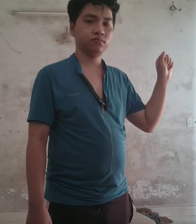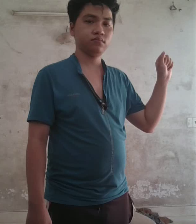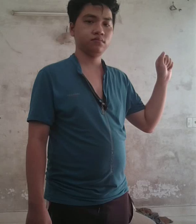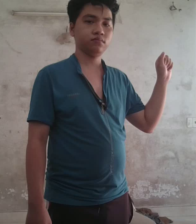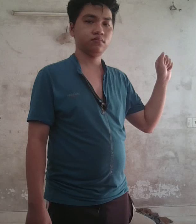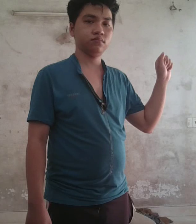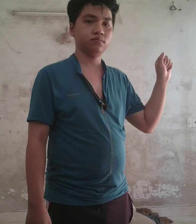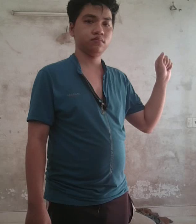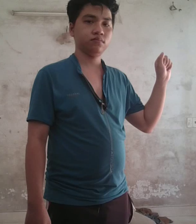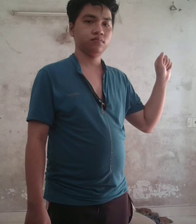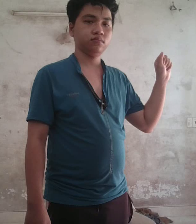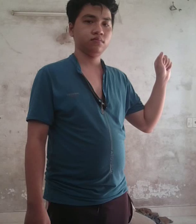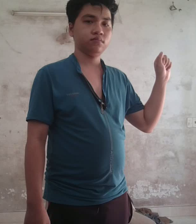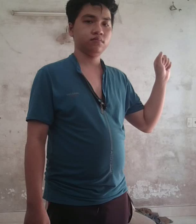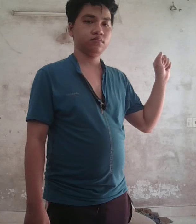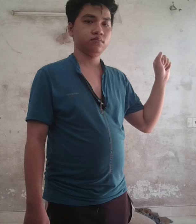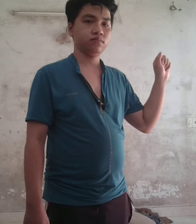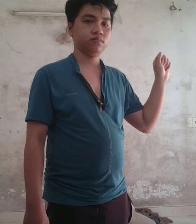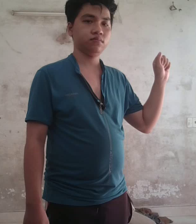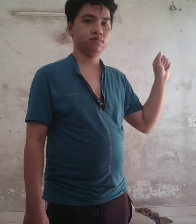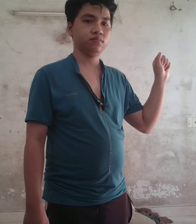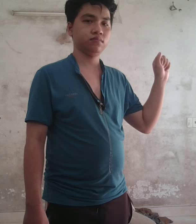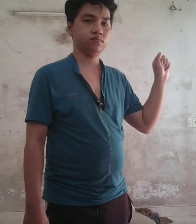a